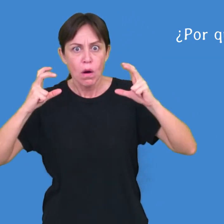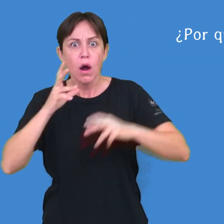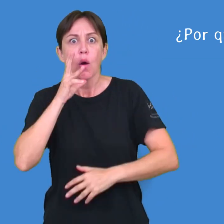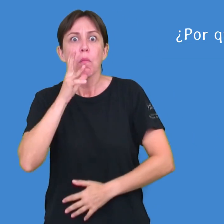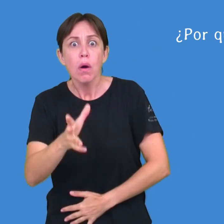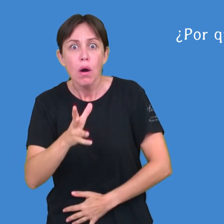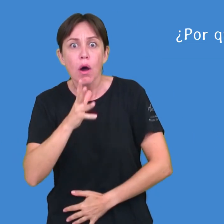motivo